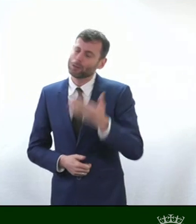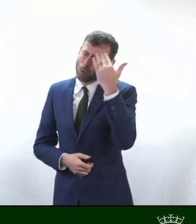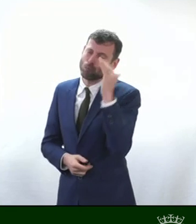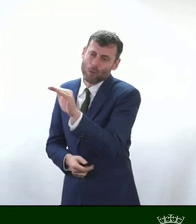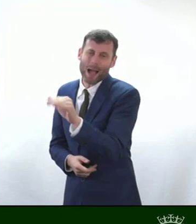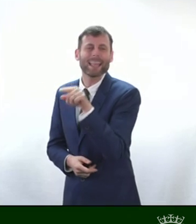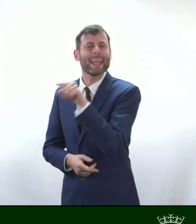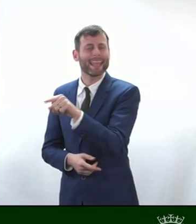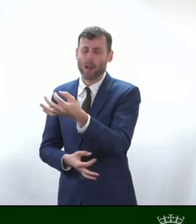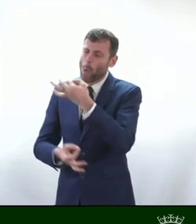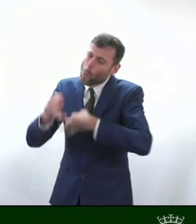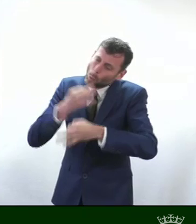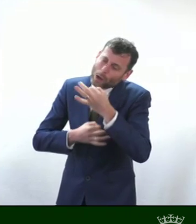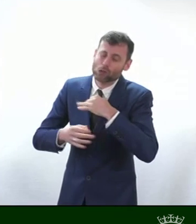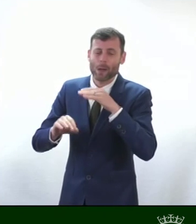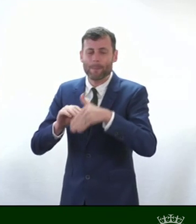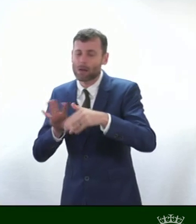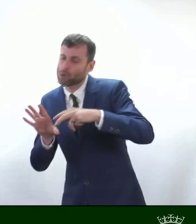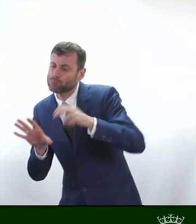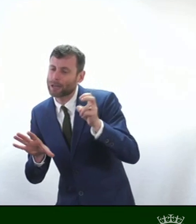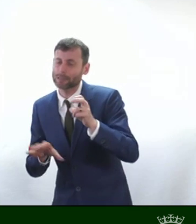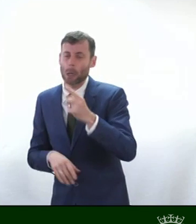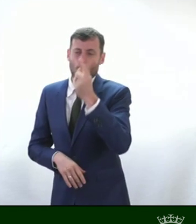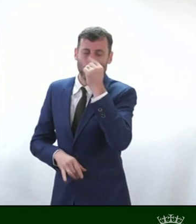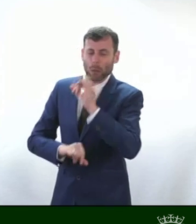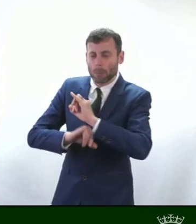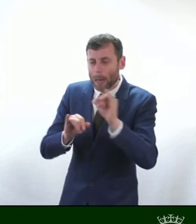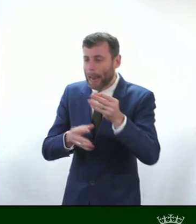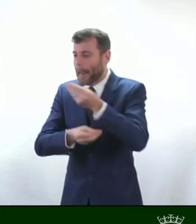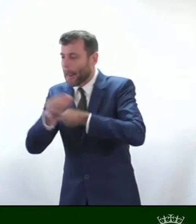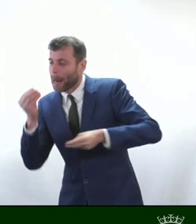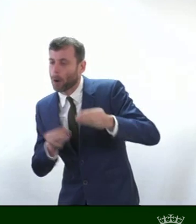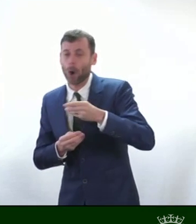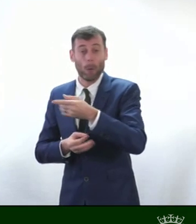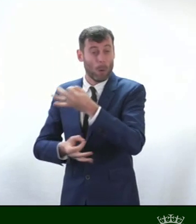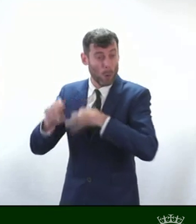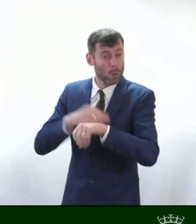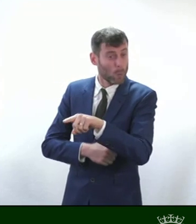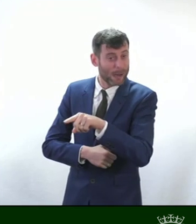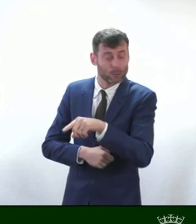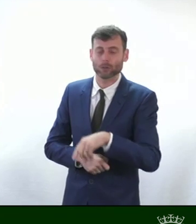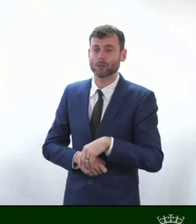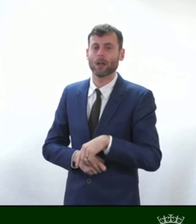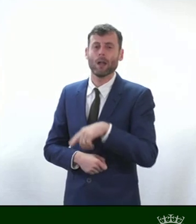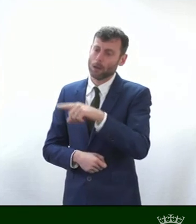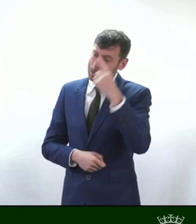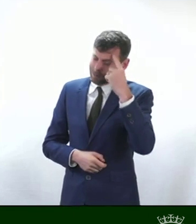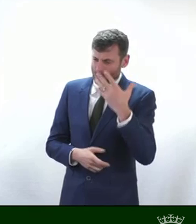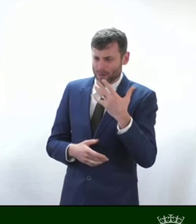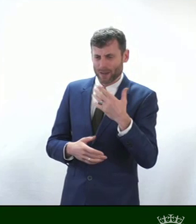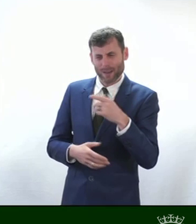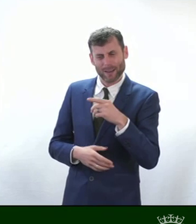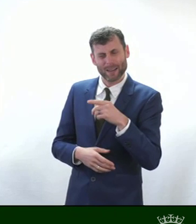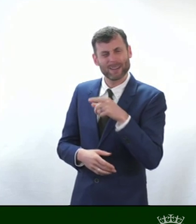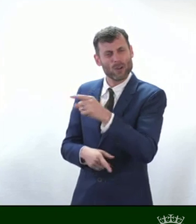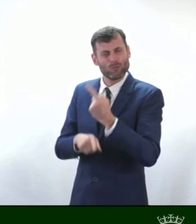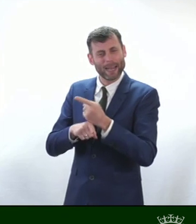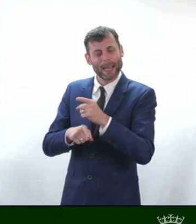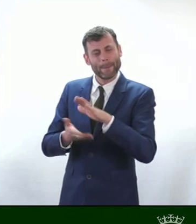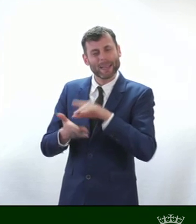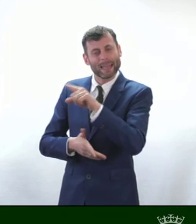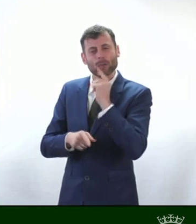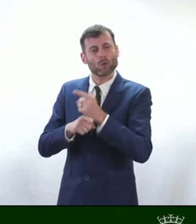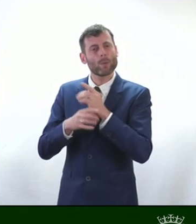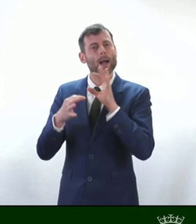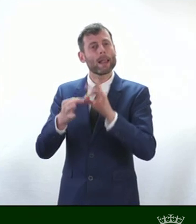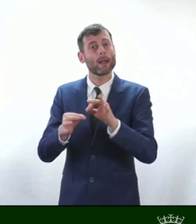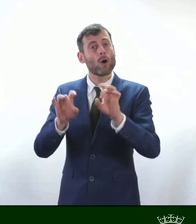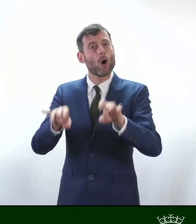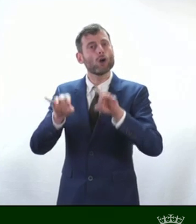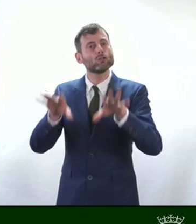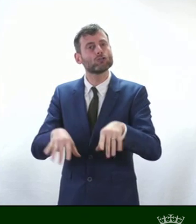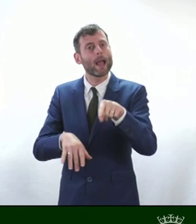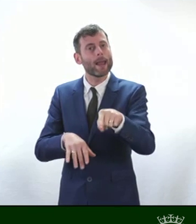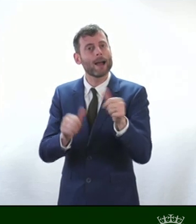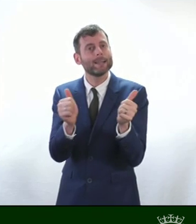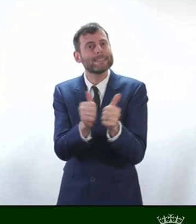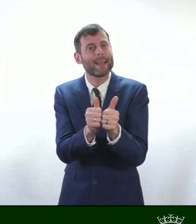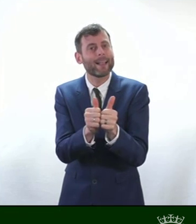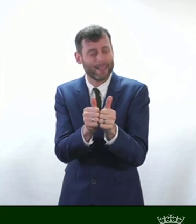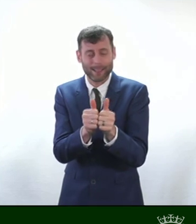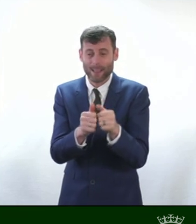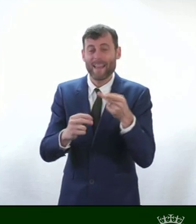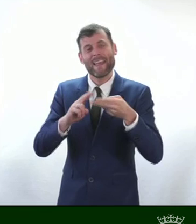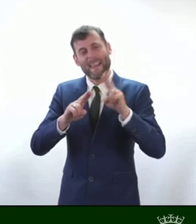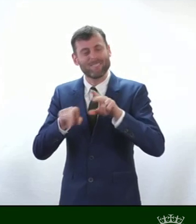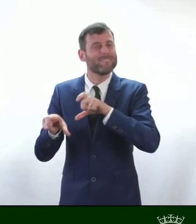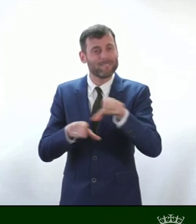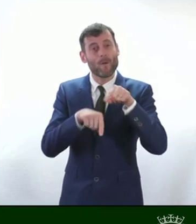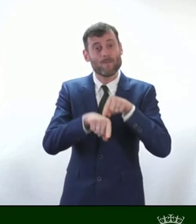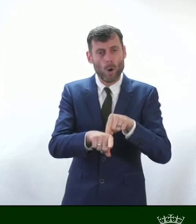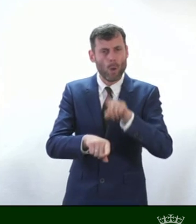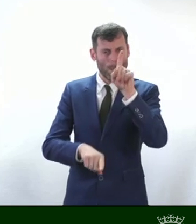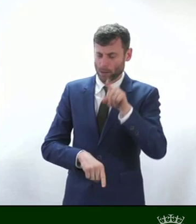He talks about the possible adverse consequences for this country of a deal on Australian terms—I think that is what he is talking about—but we have yet to hear from Labour party members what their view is of that matter.